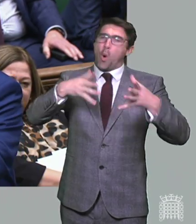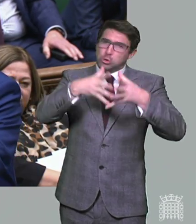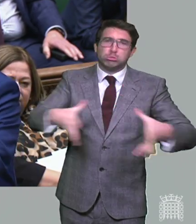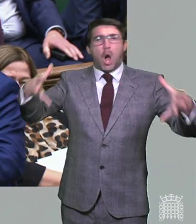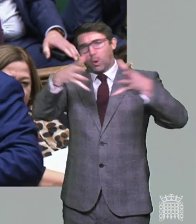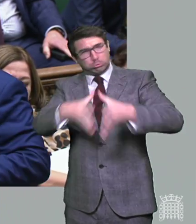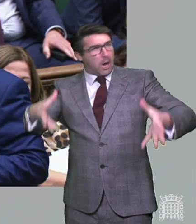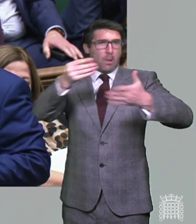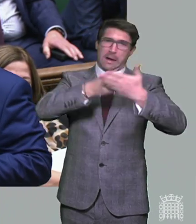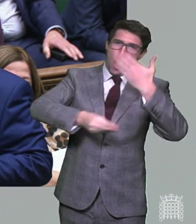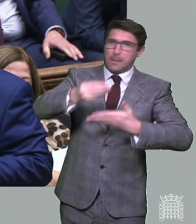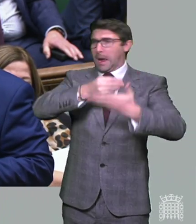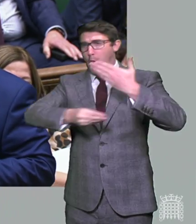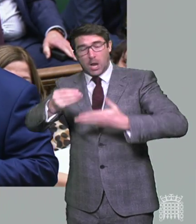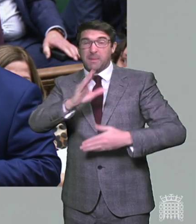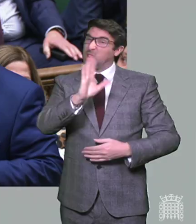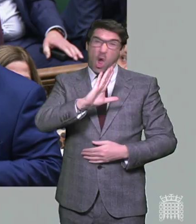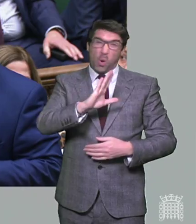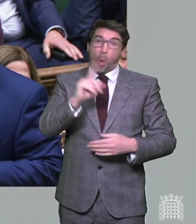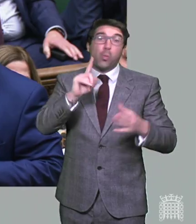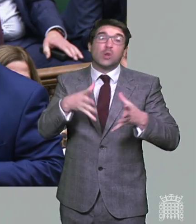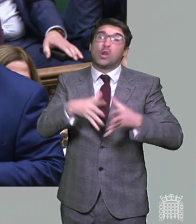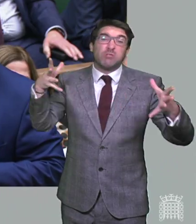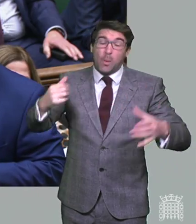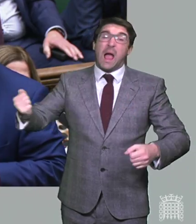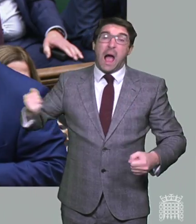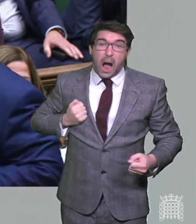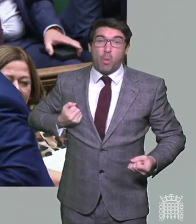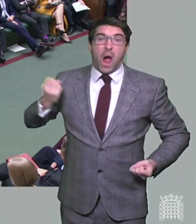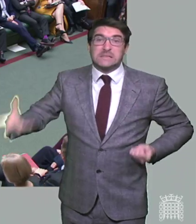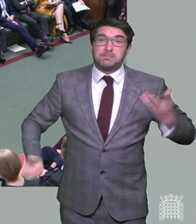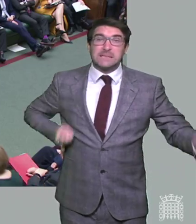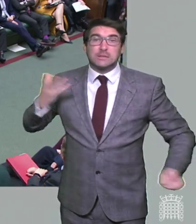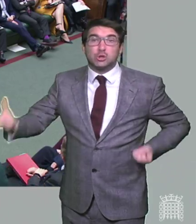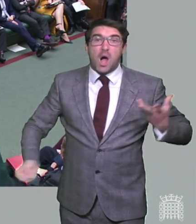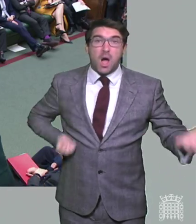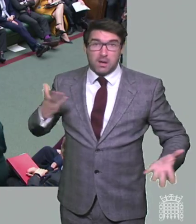Is that what she really meant when she declared herself a “pro-growth” Prime Minister?